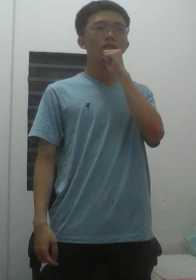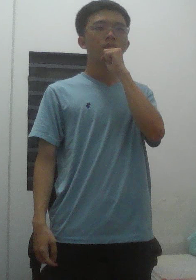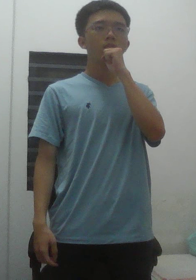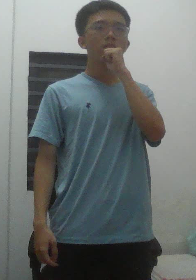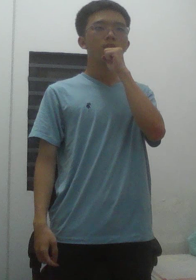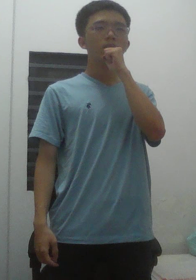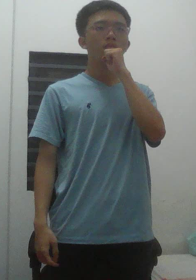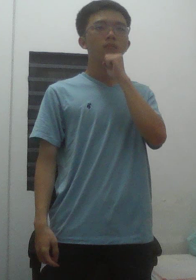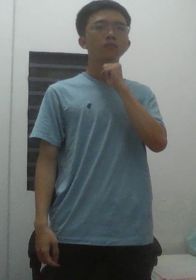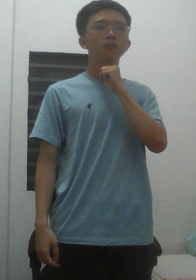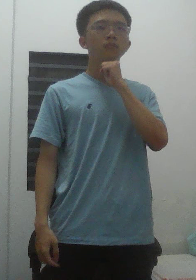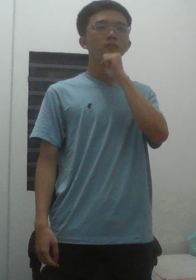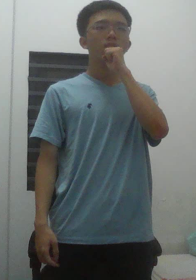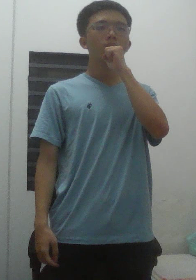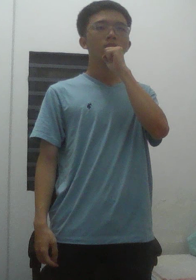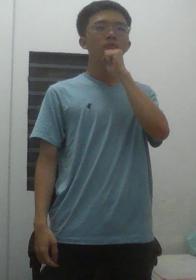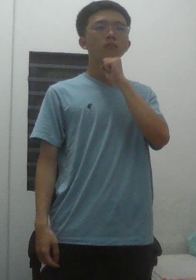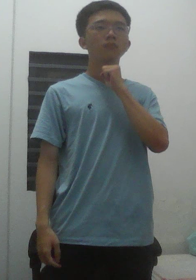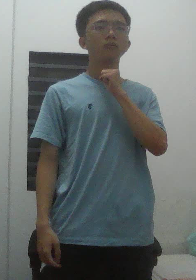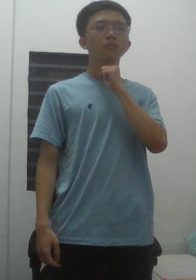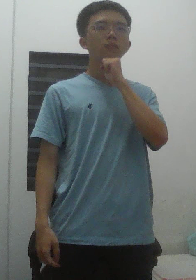dong y